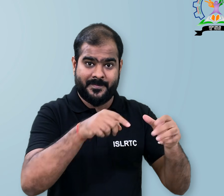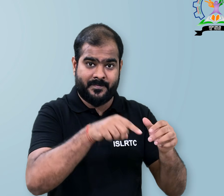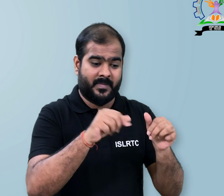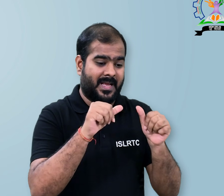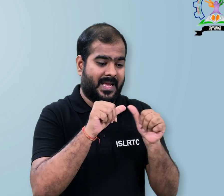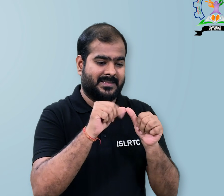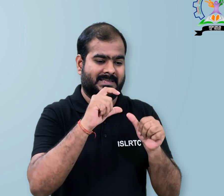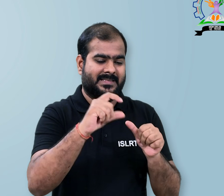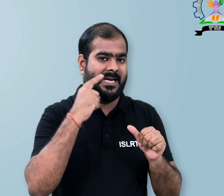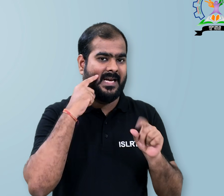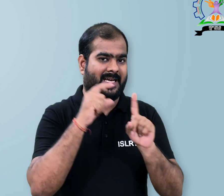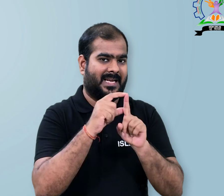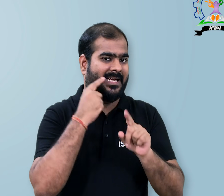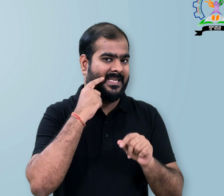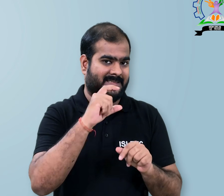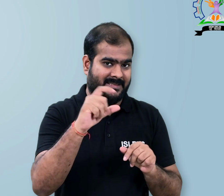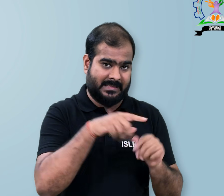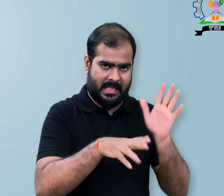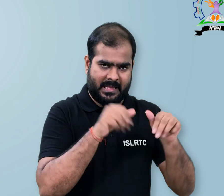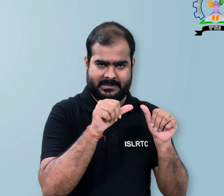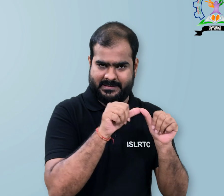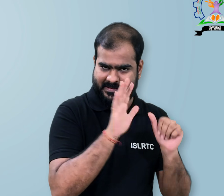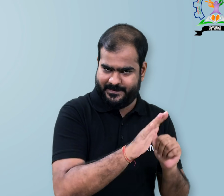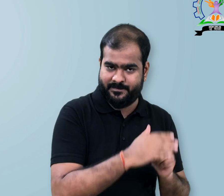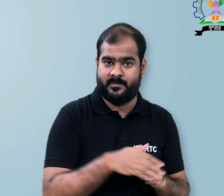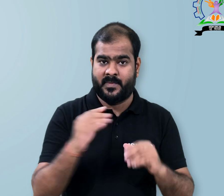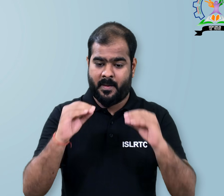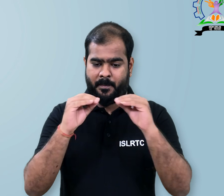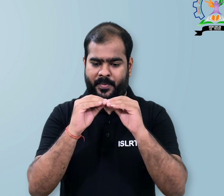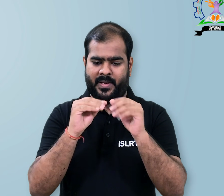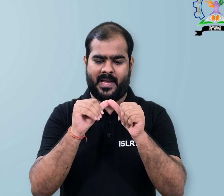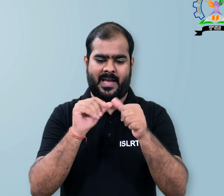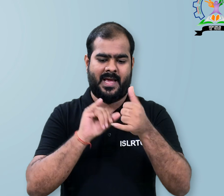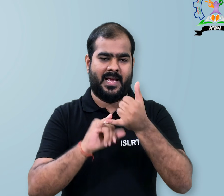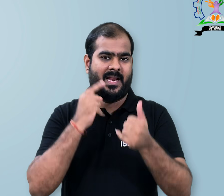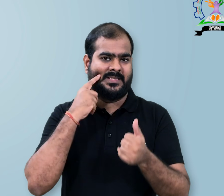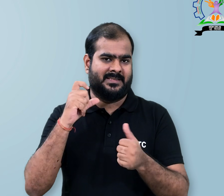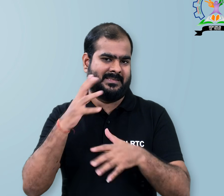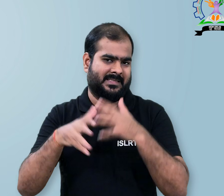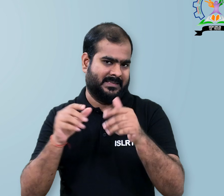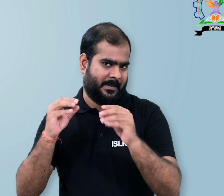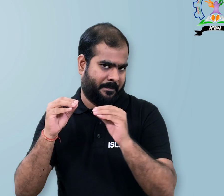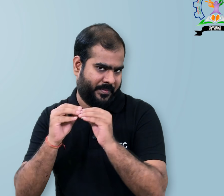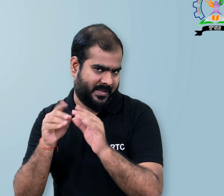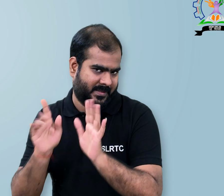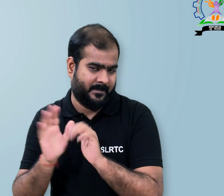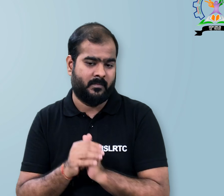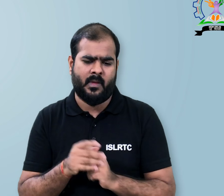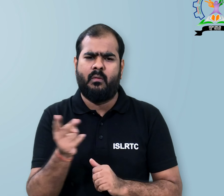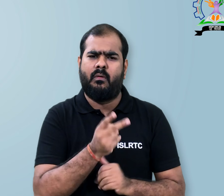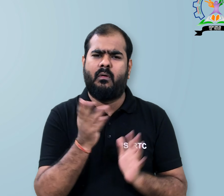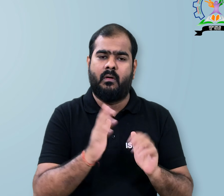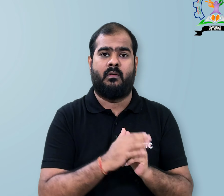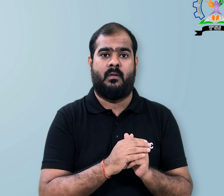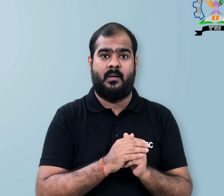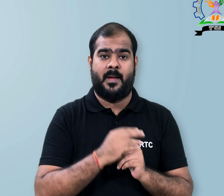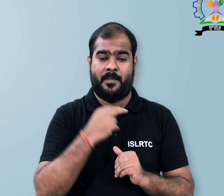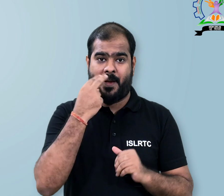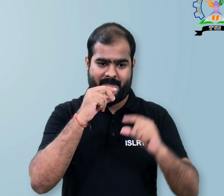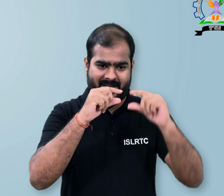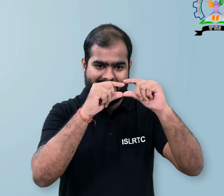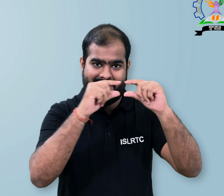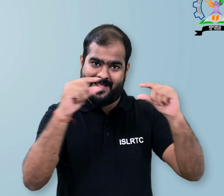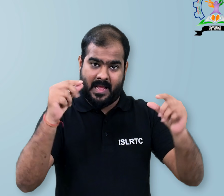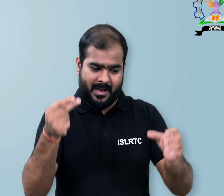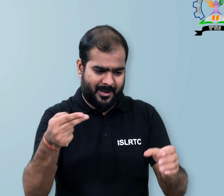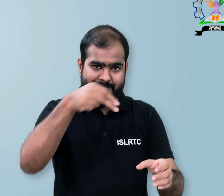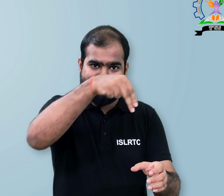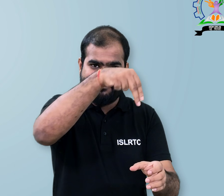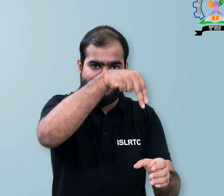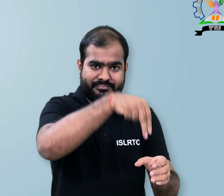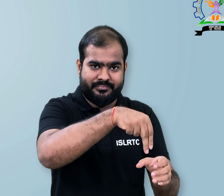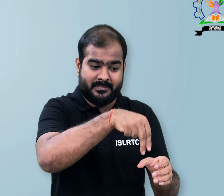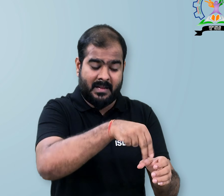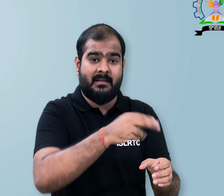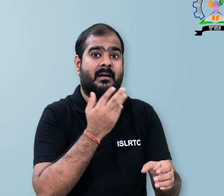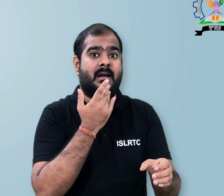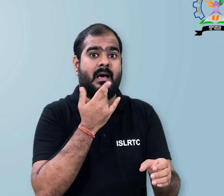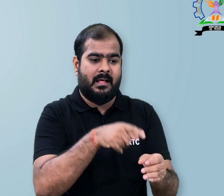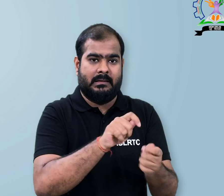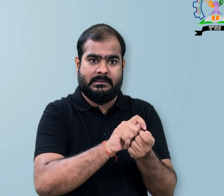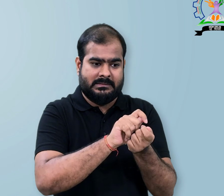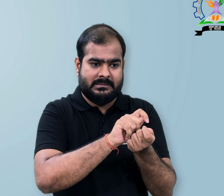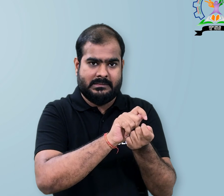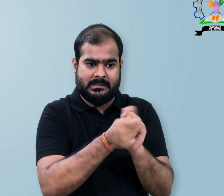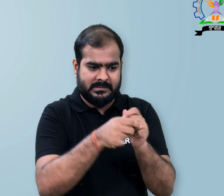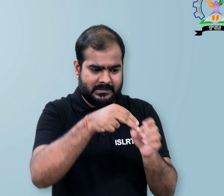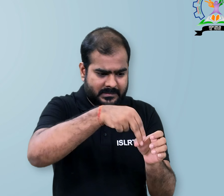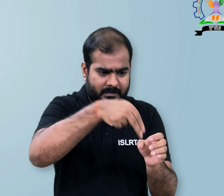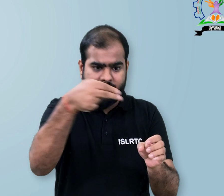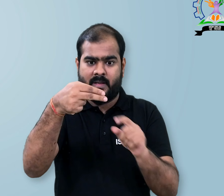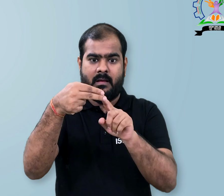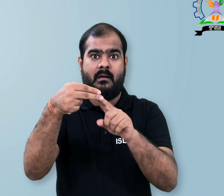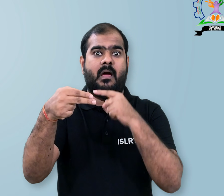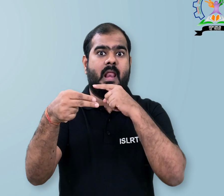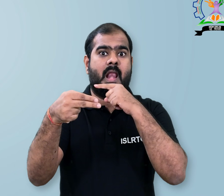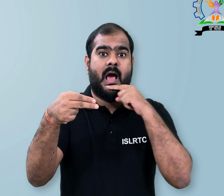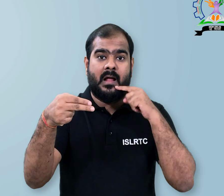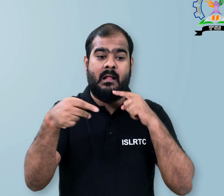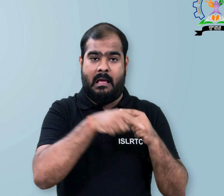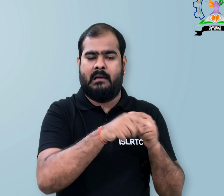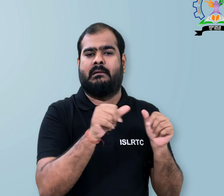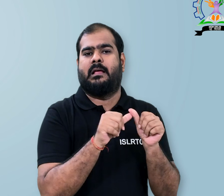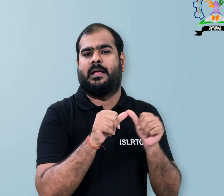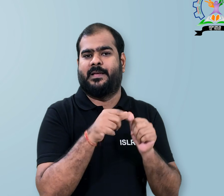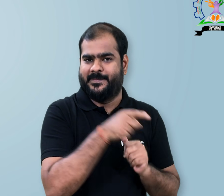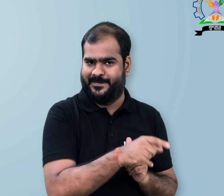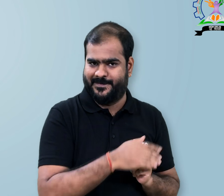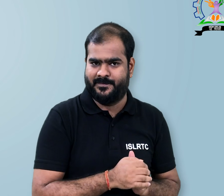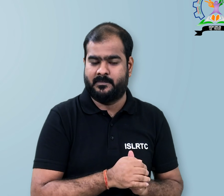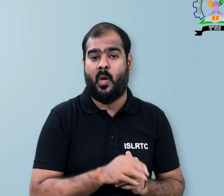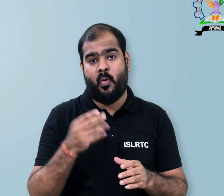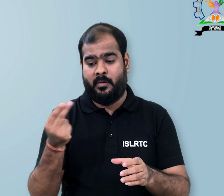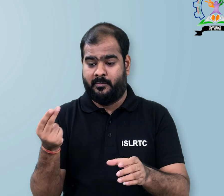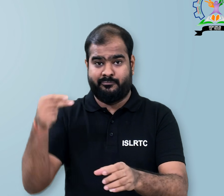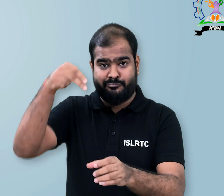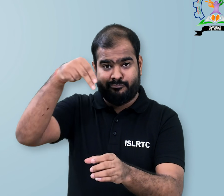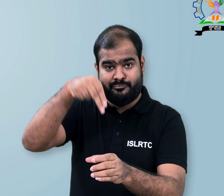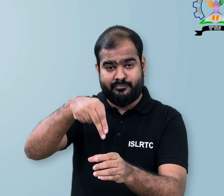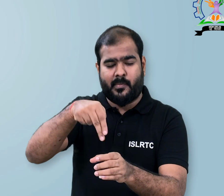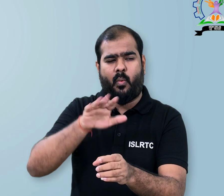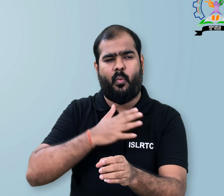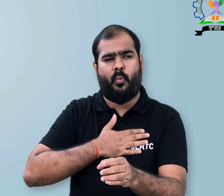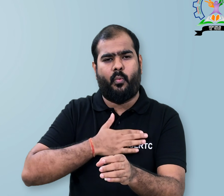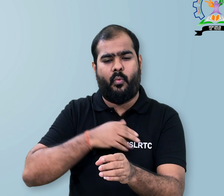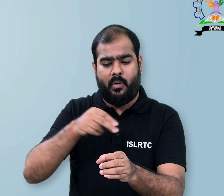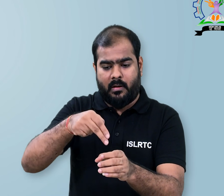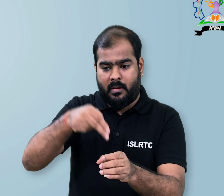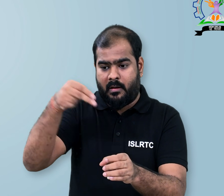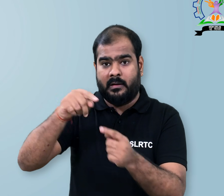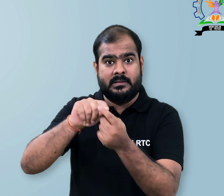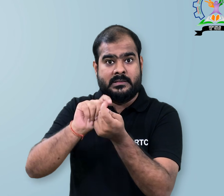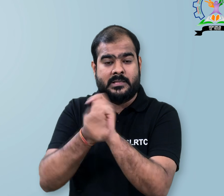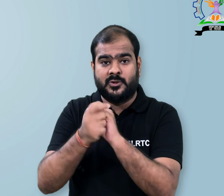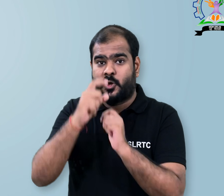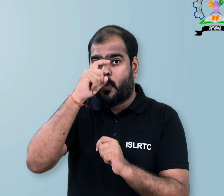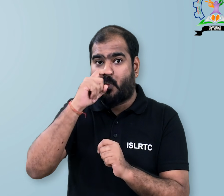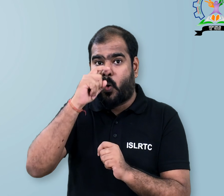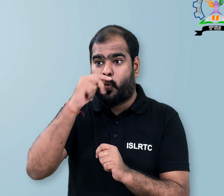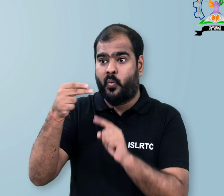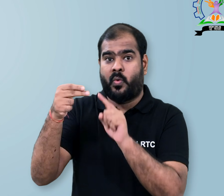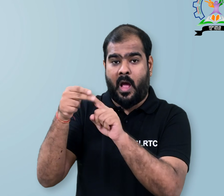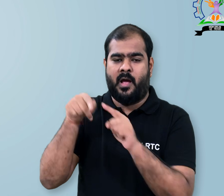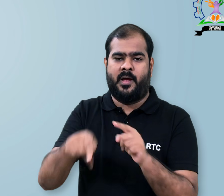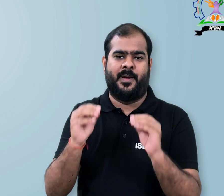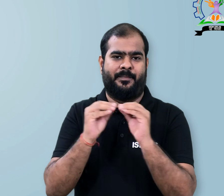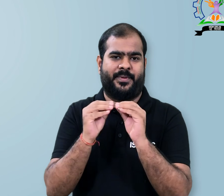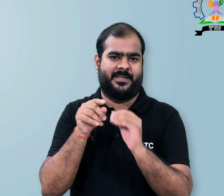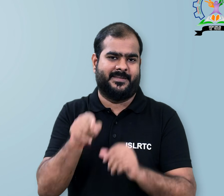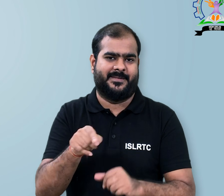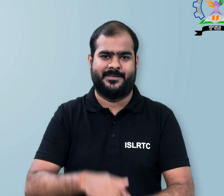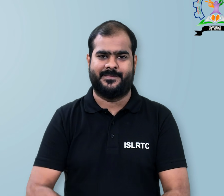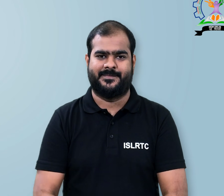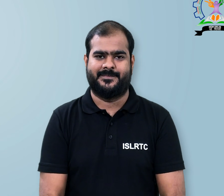Litmus is mainly used to assess whether a solution is acidic or basic. It changes color depending on whether the solution is acidic (turns red) or basic (turns blue).